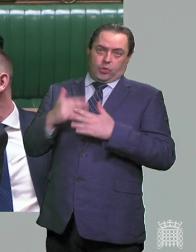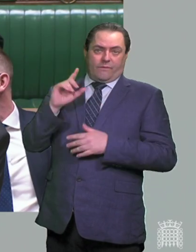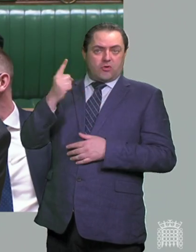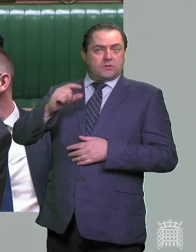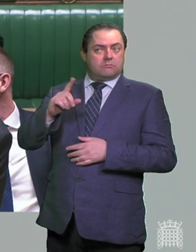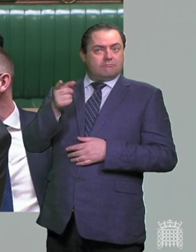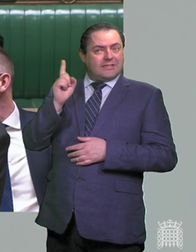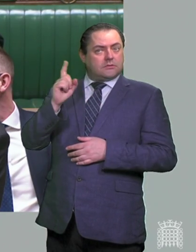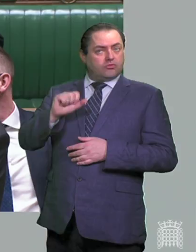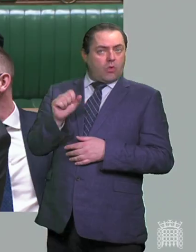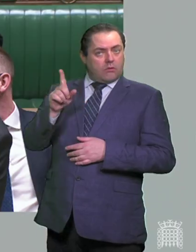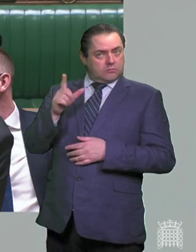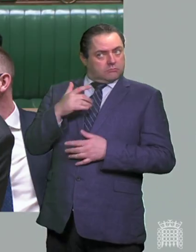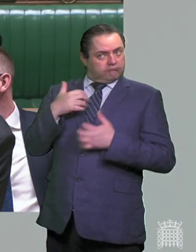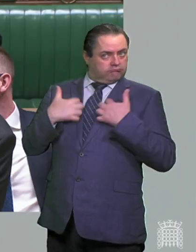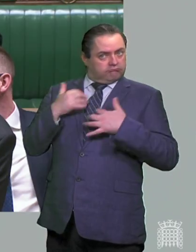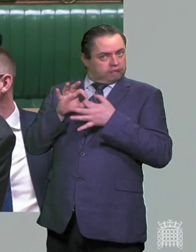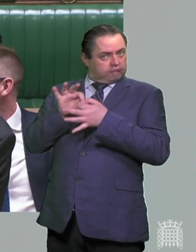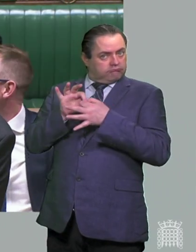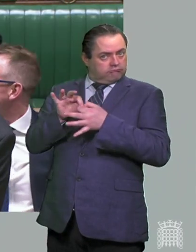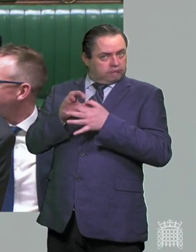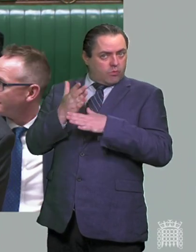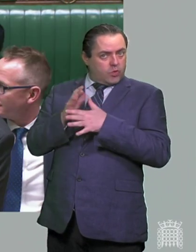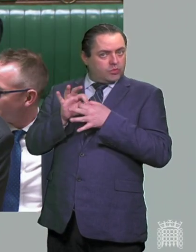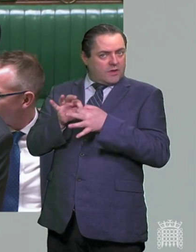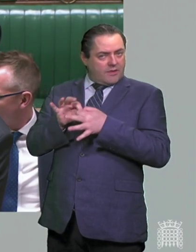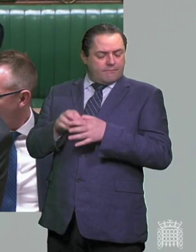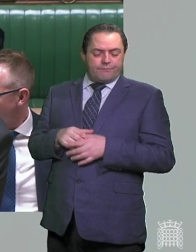I look forward to working with him.